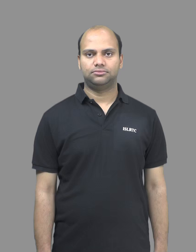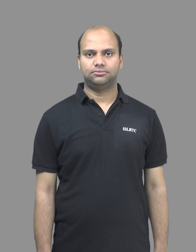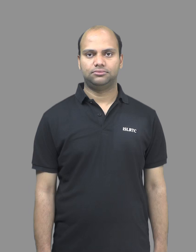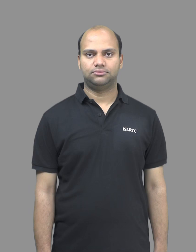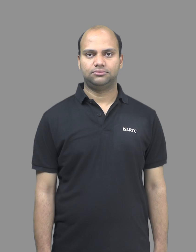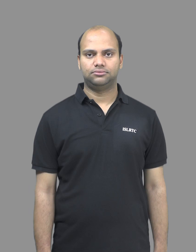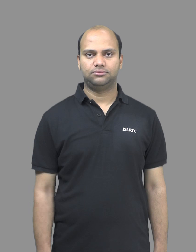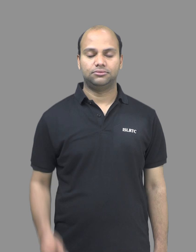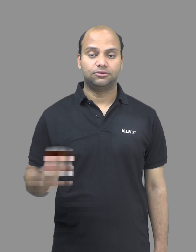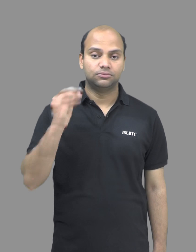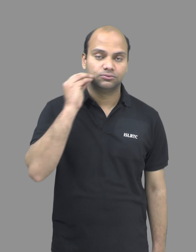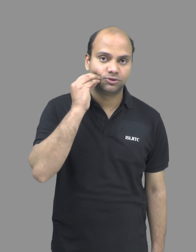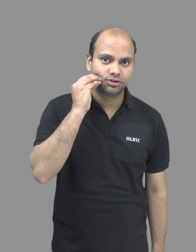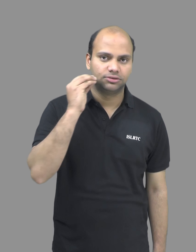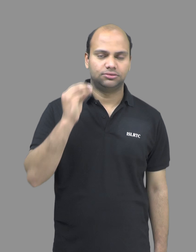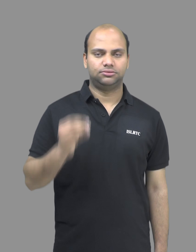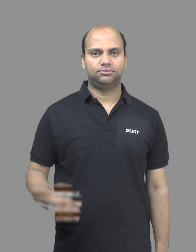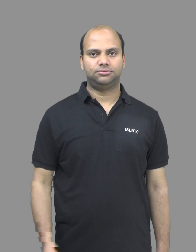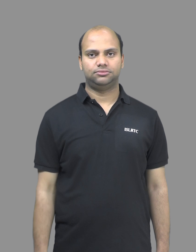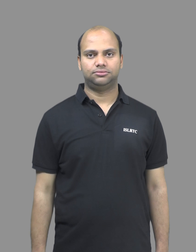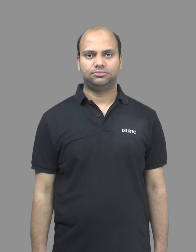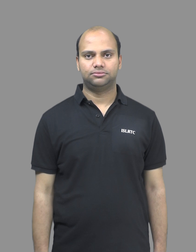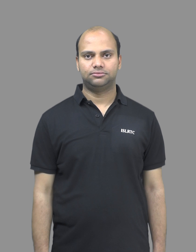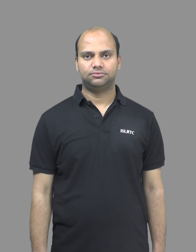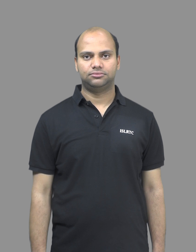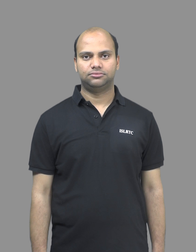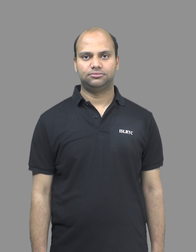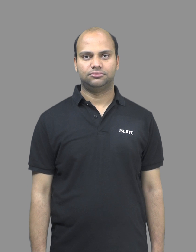Kiss